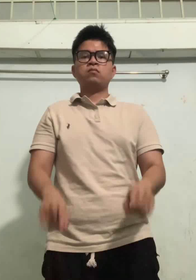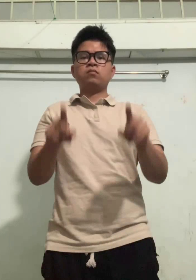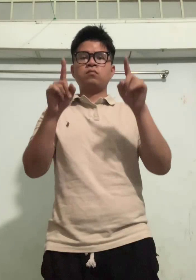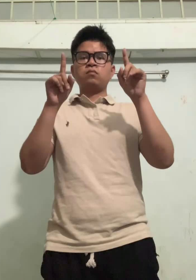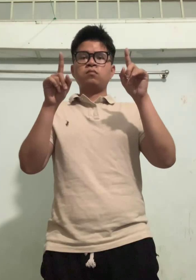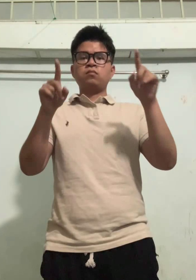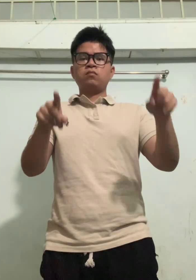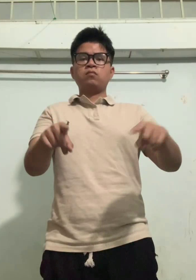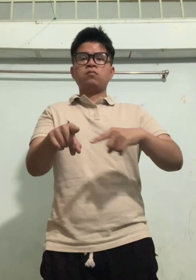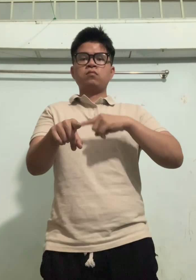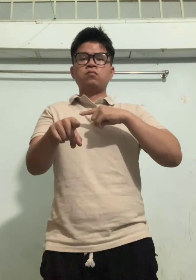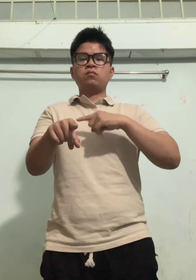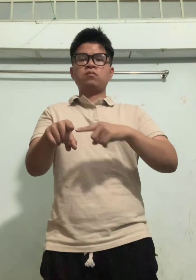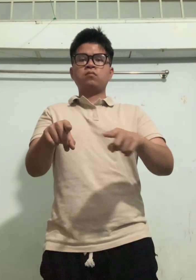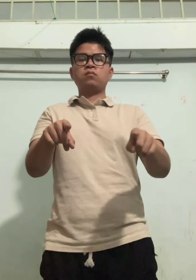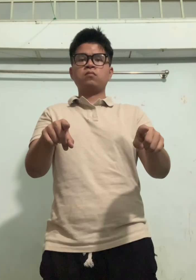phut